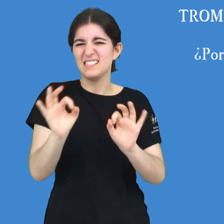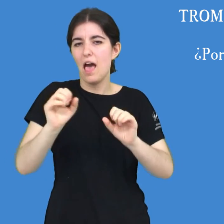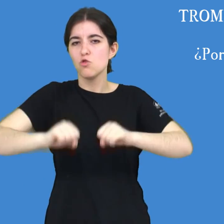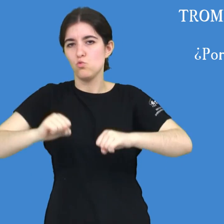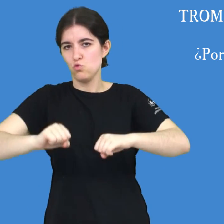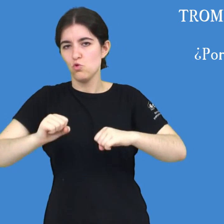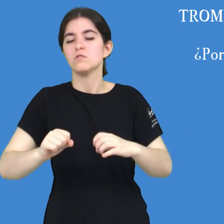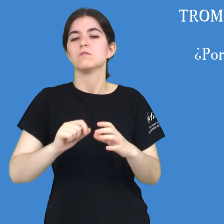mayor